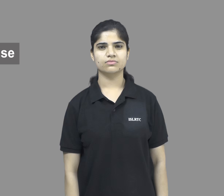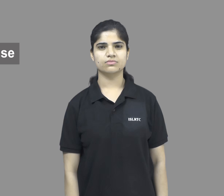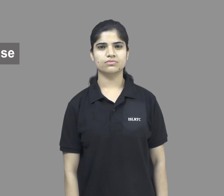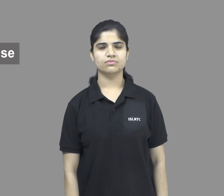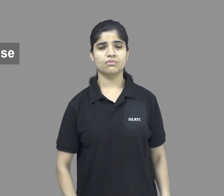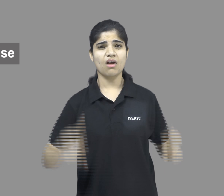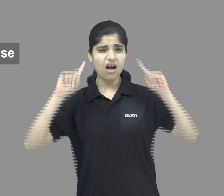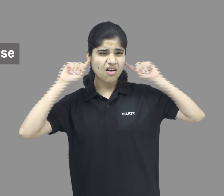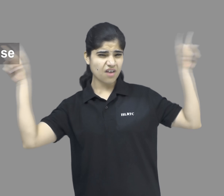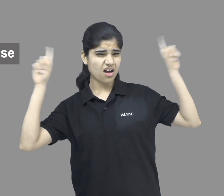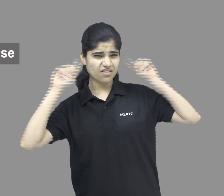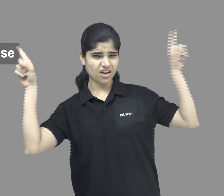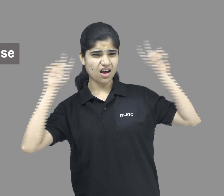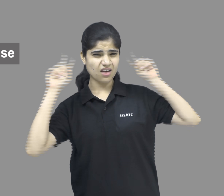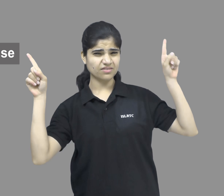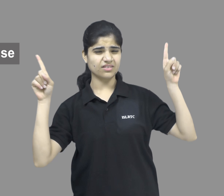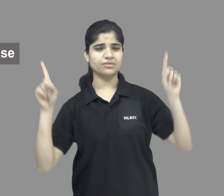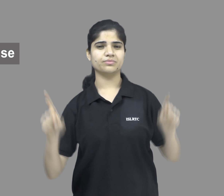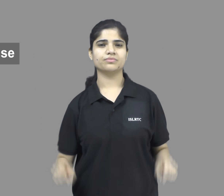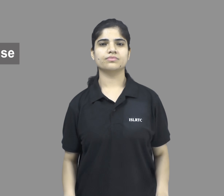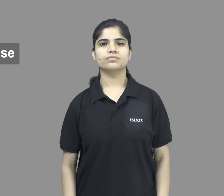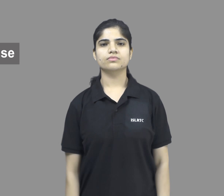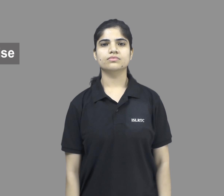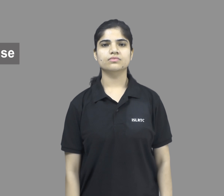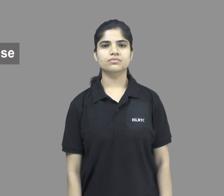Noise Din